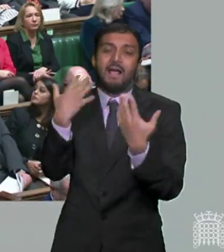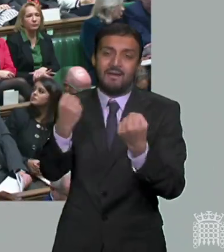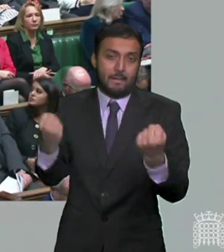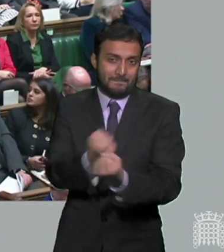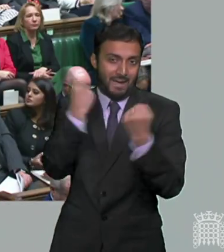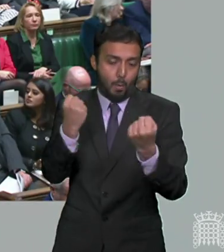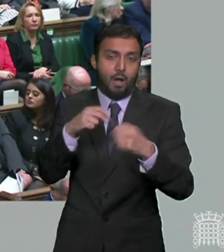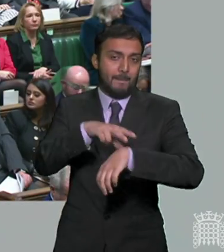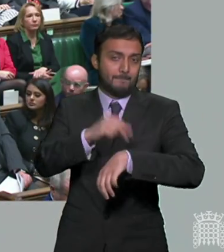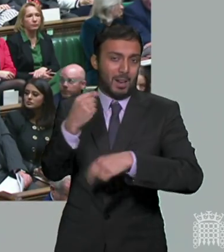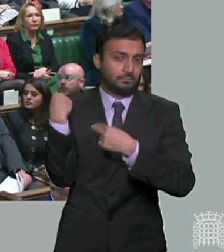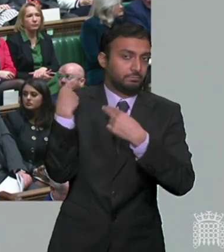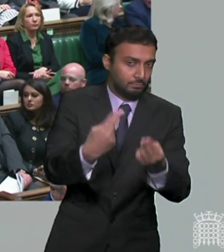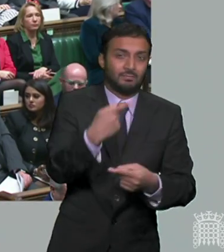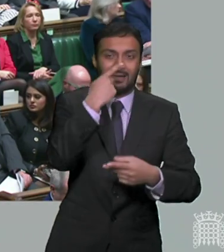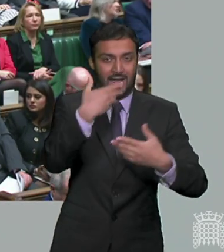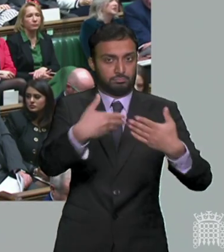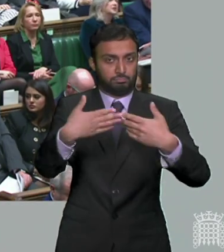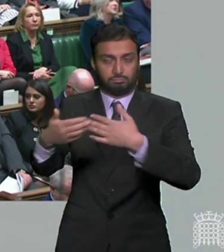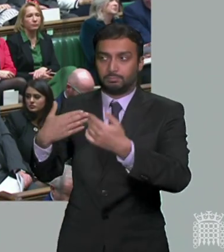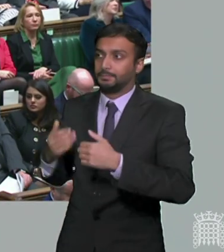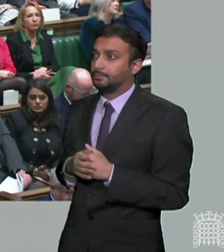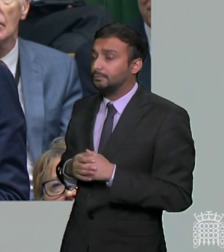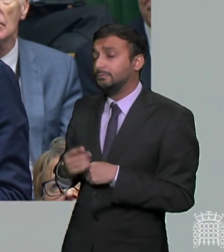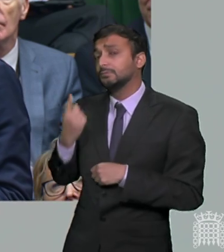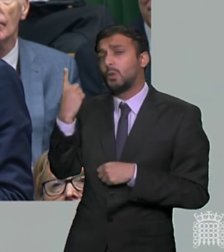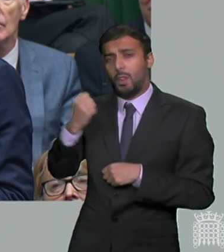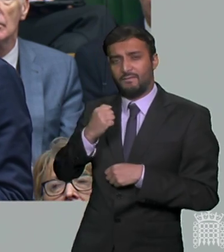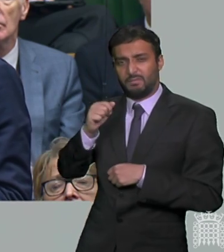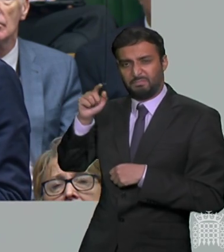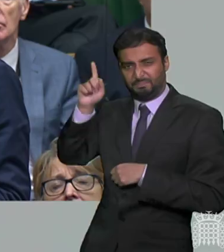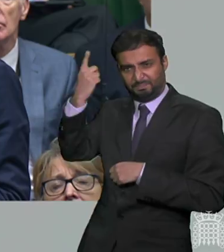My constituent Vanessa has contacted me in floods of tears.